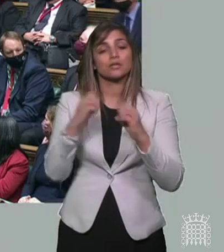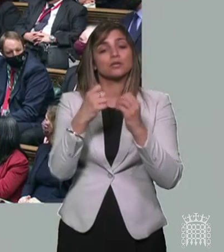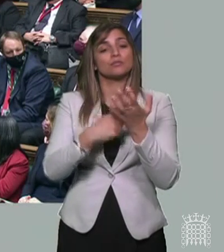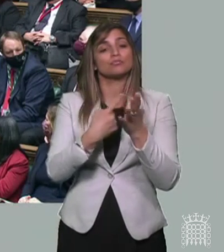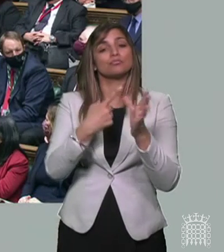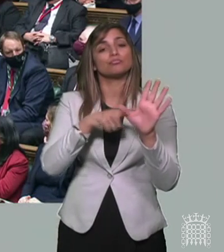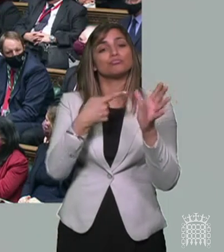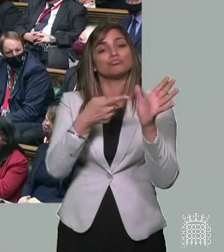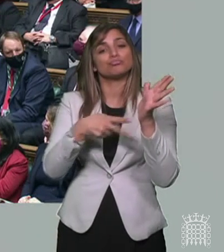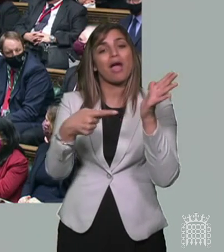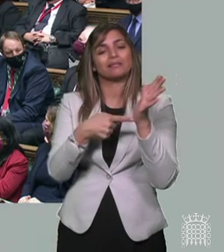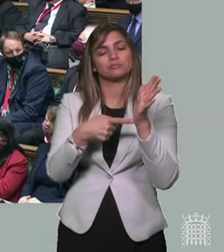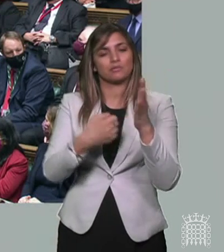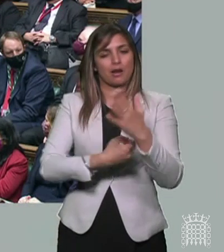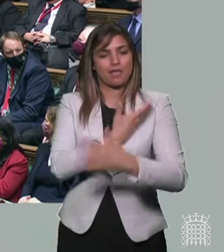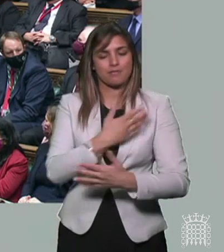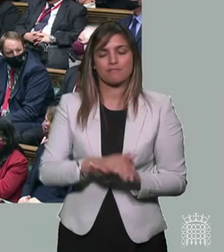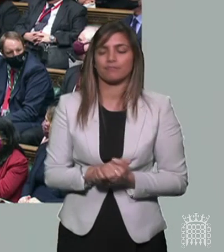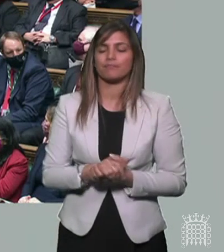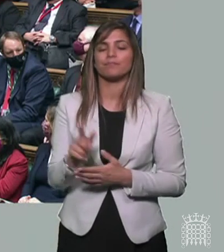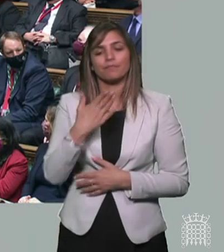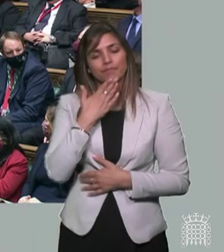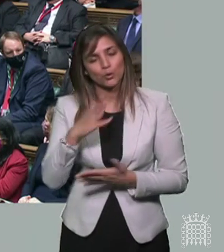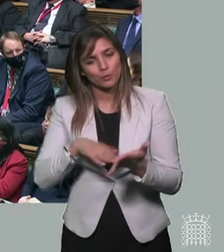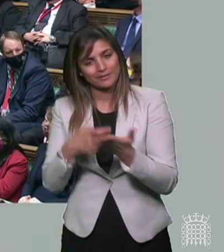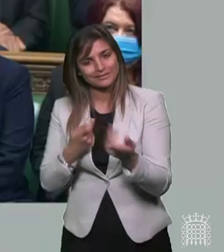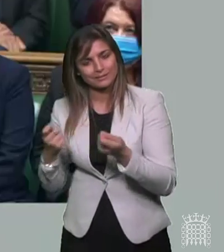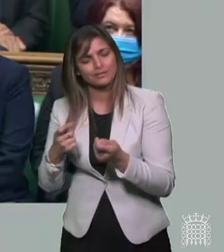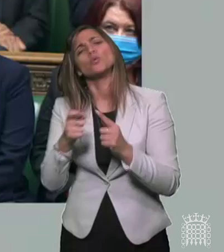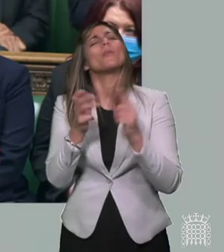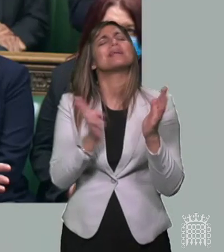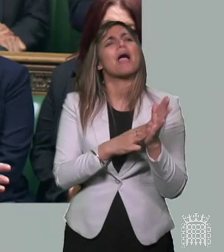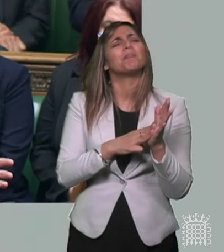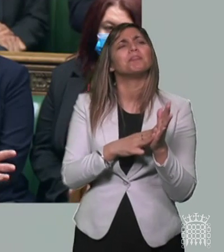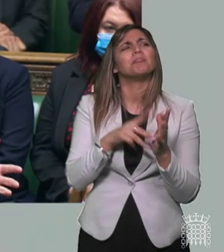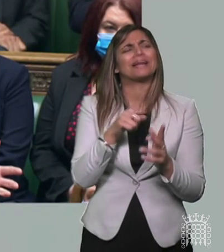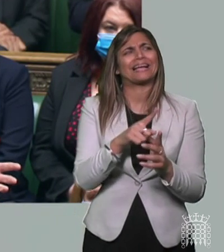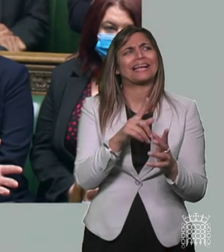The Prime Minister did not spot that he was at a social event.